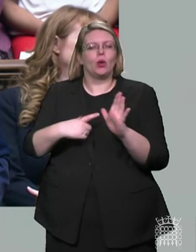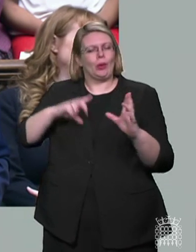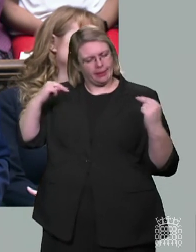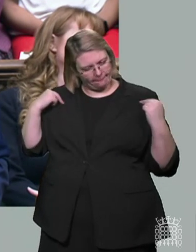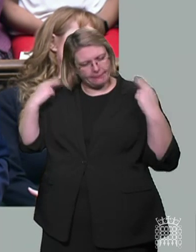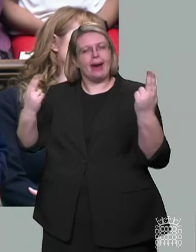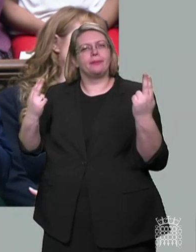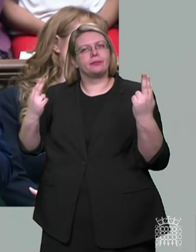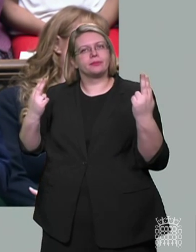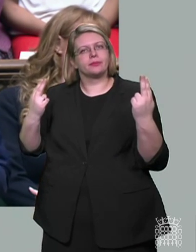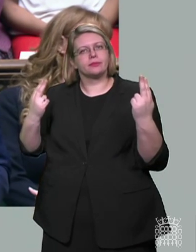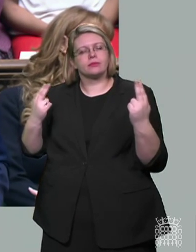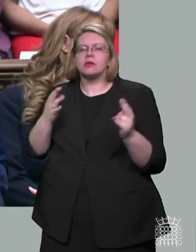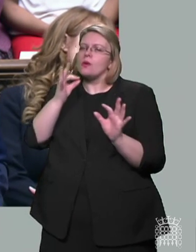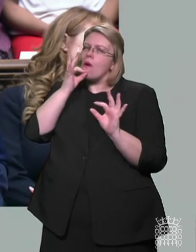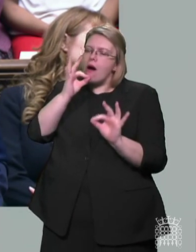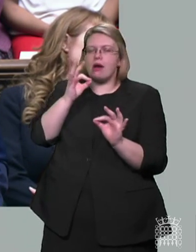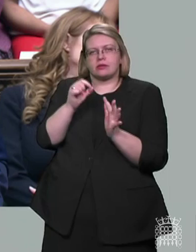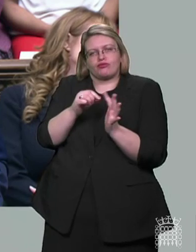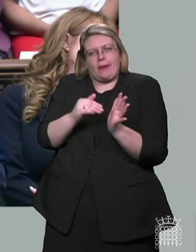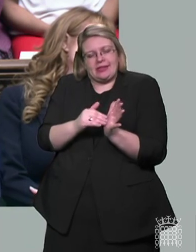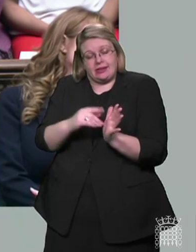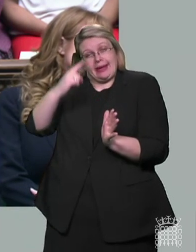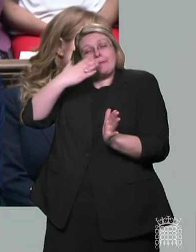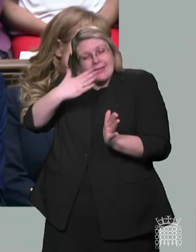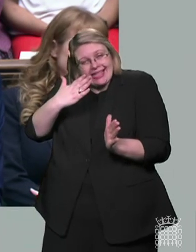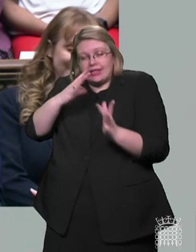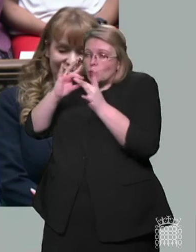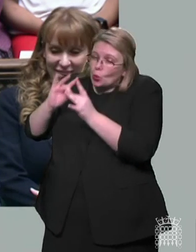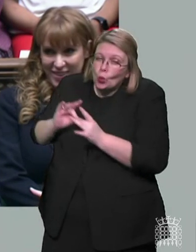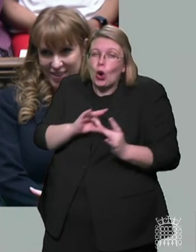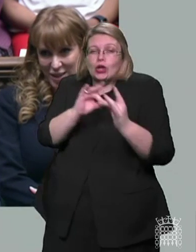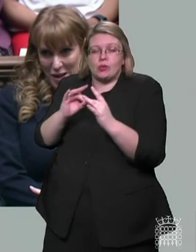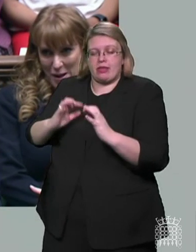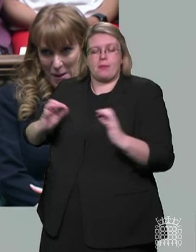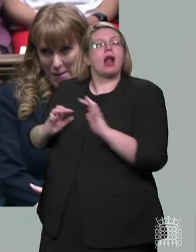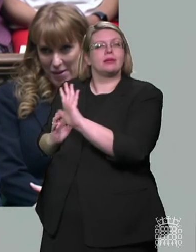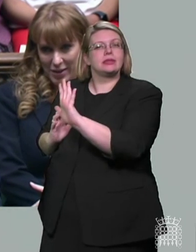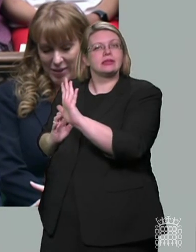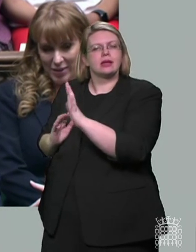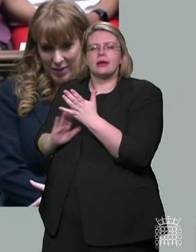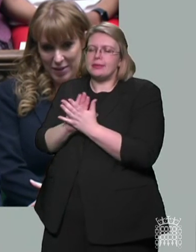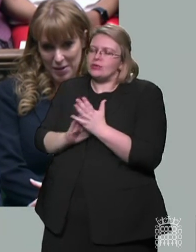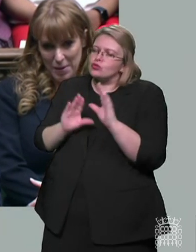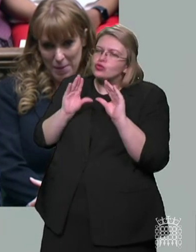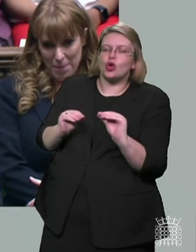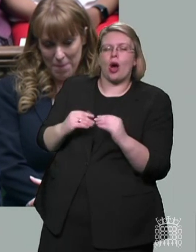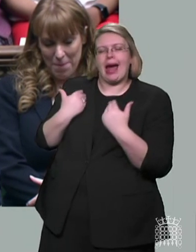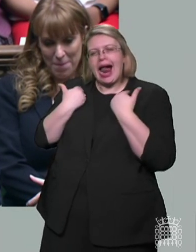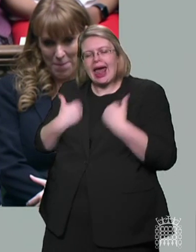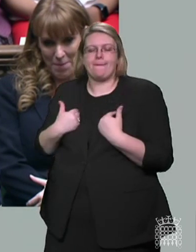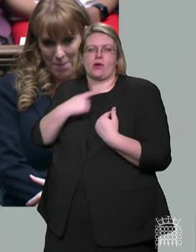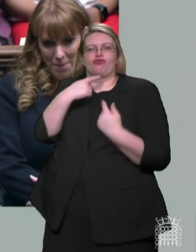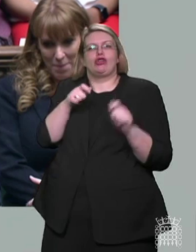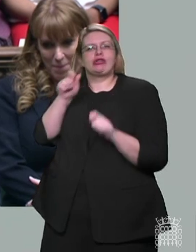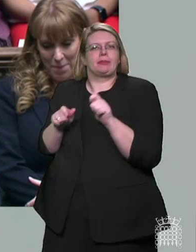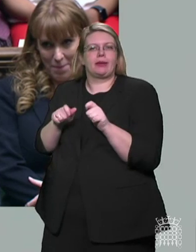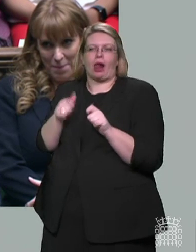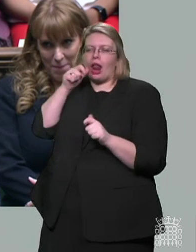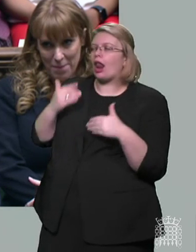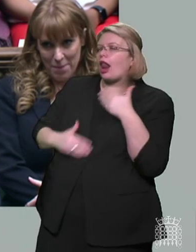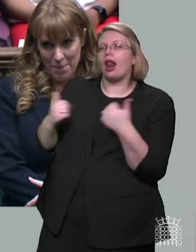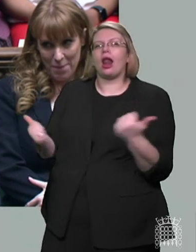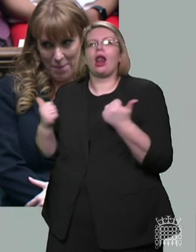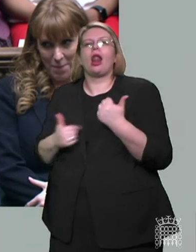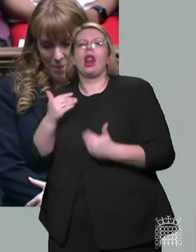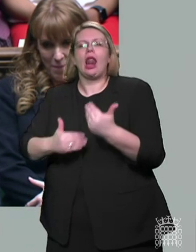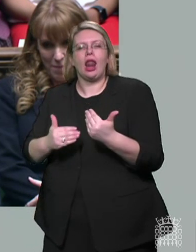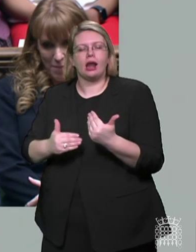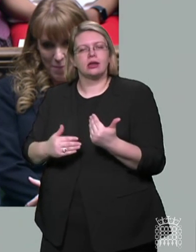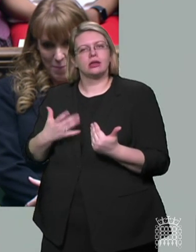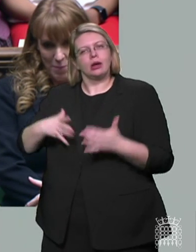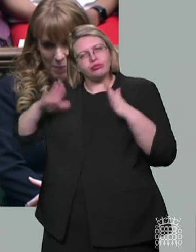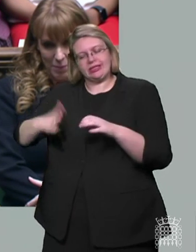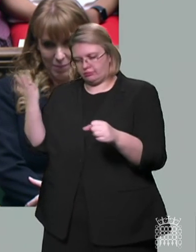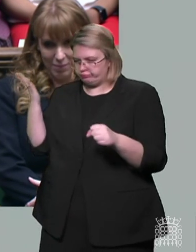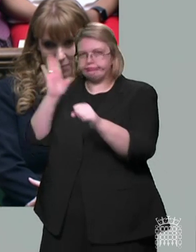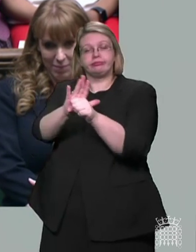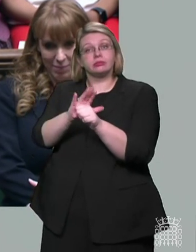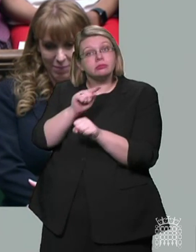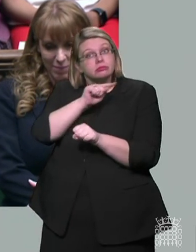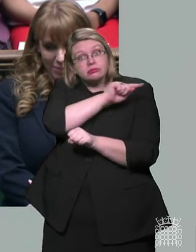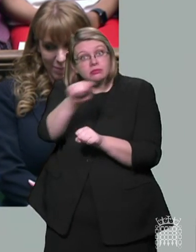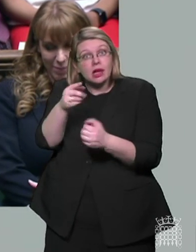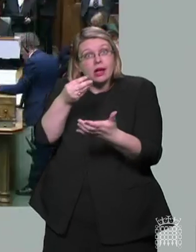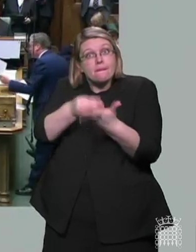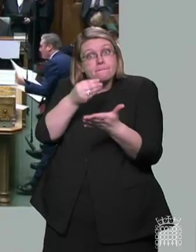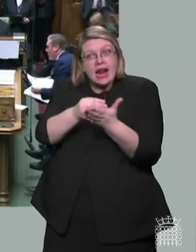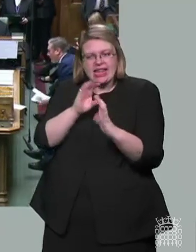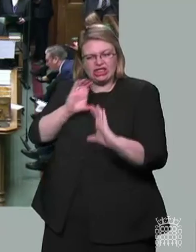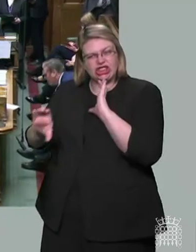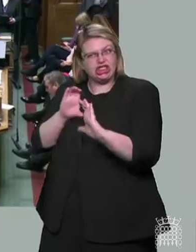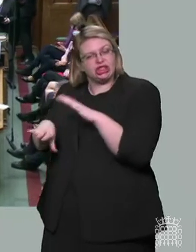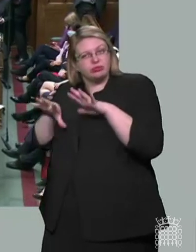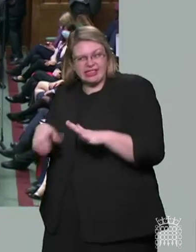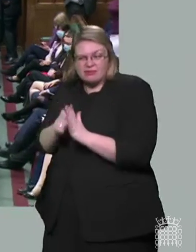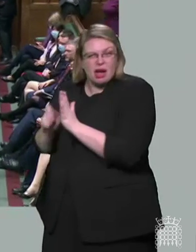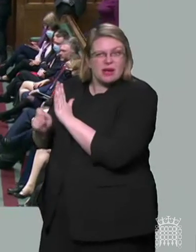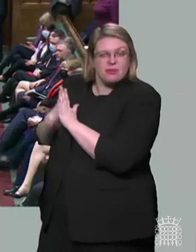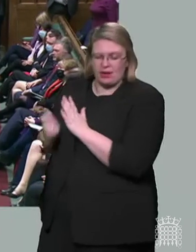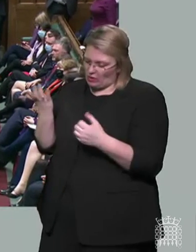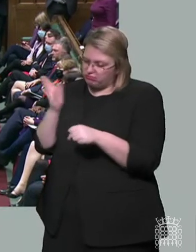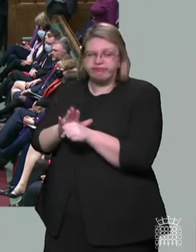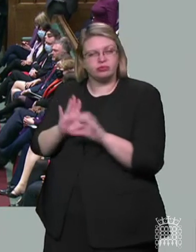So will the Prime Minister work across the House to ensure that this is the end of the era of oligarch impunity by saying that this House and this country will no longer be homes for their loot?